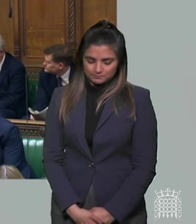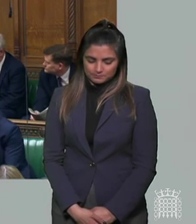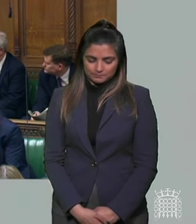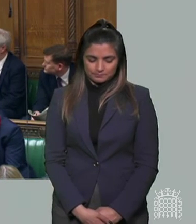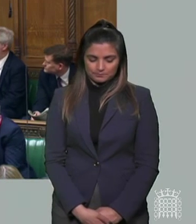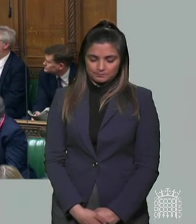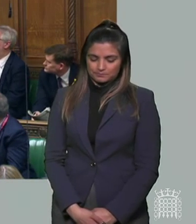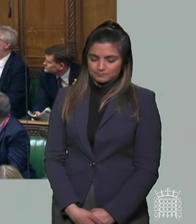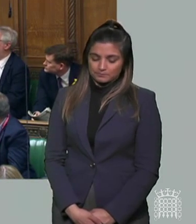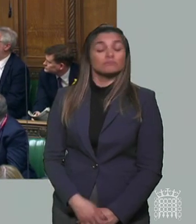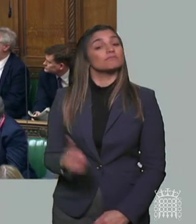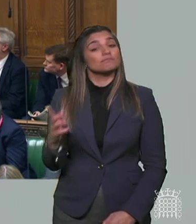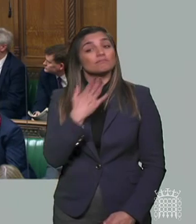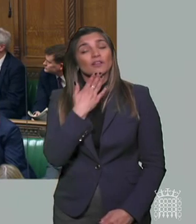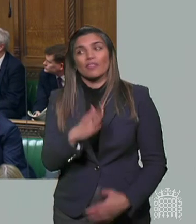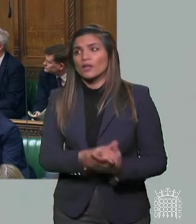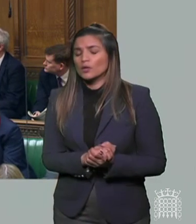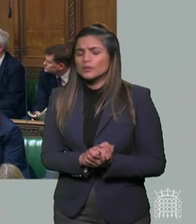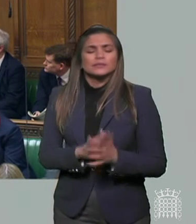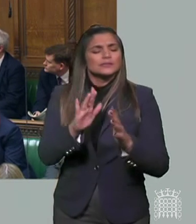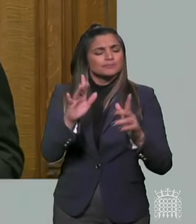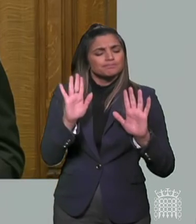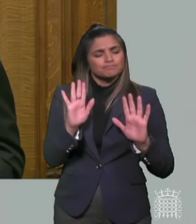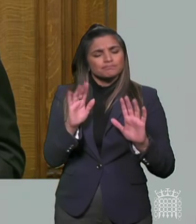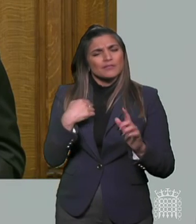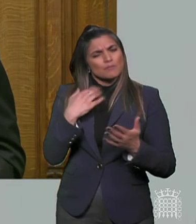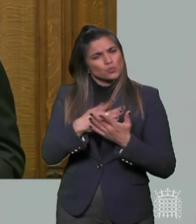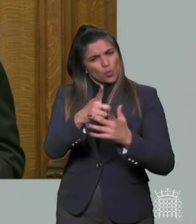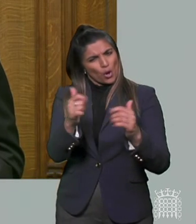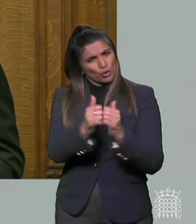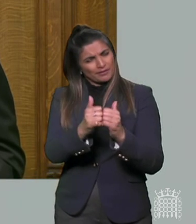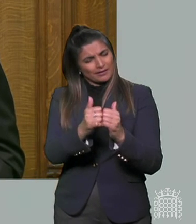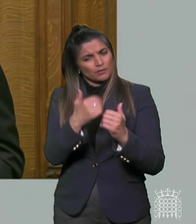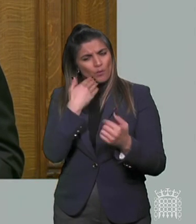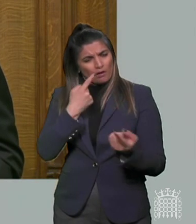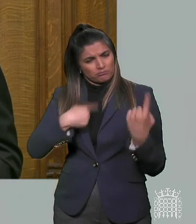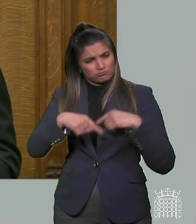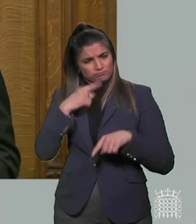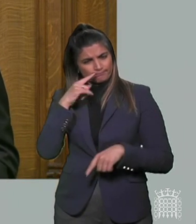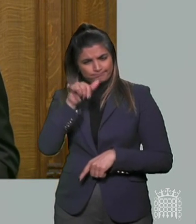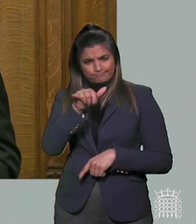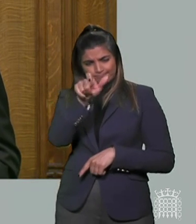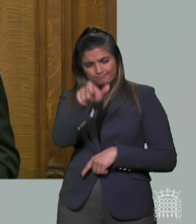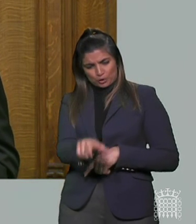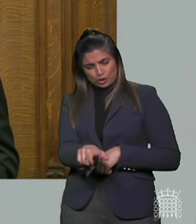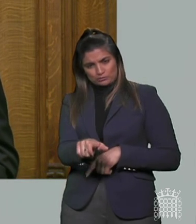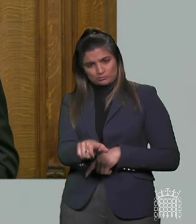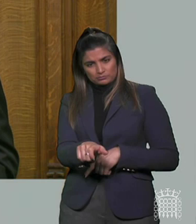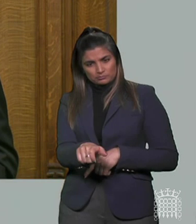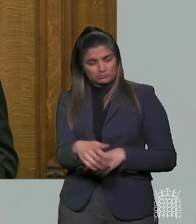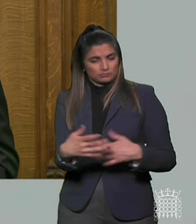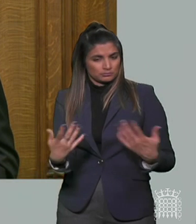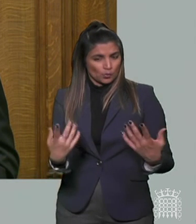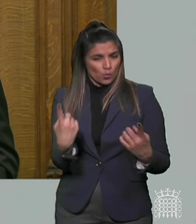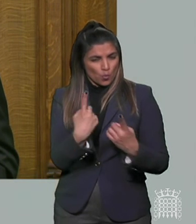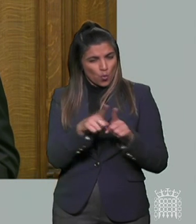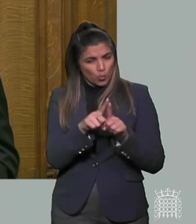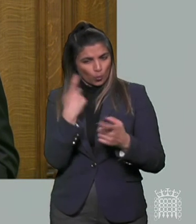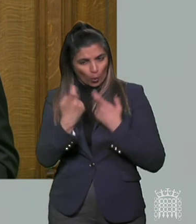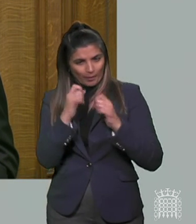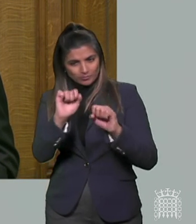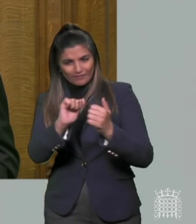I am sure the Deputy Prime Minister will agree that when it comes to judging a person, it is often done by the company they keep.